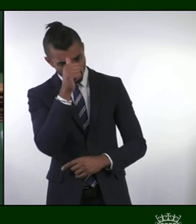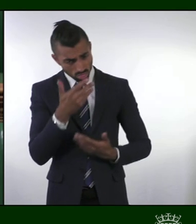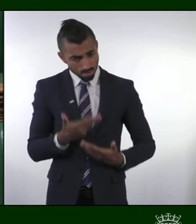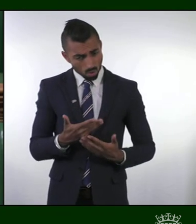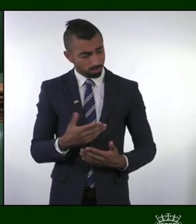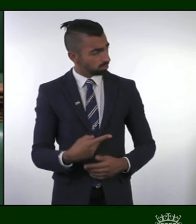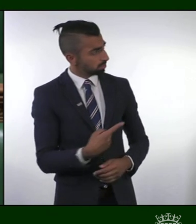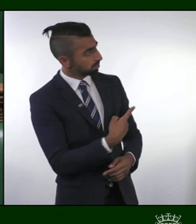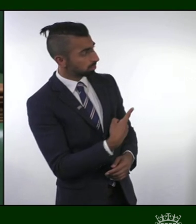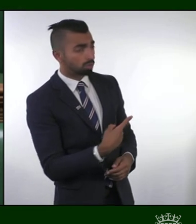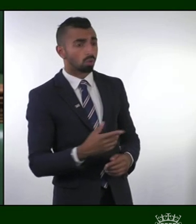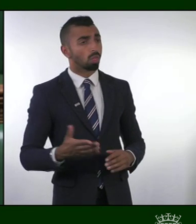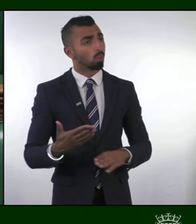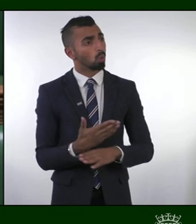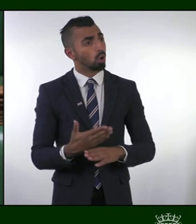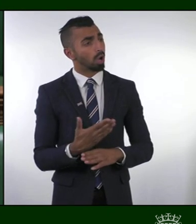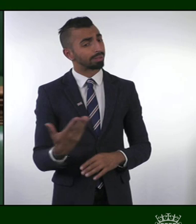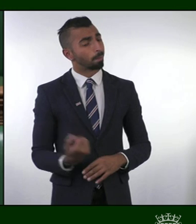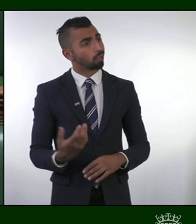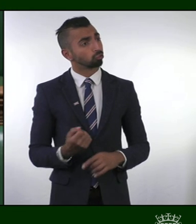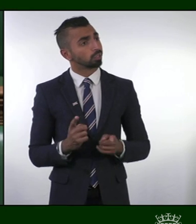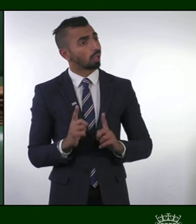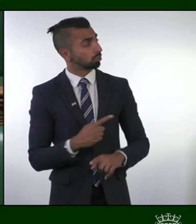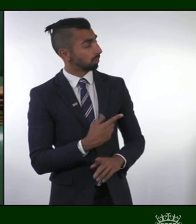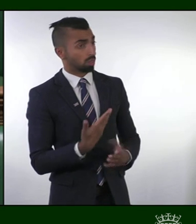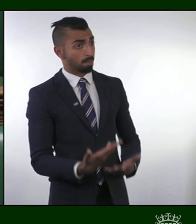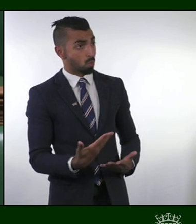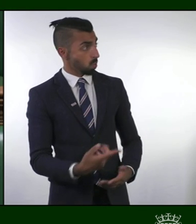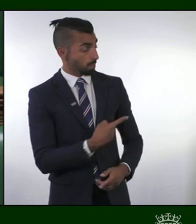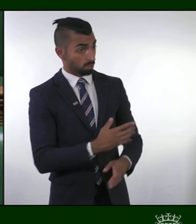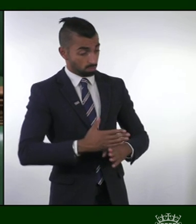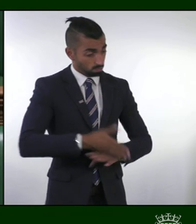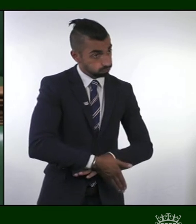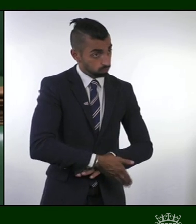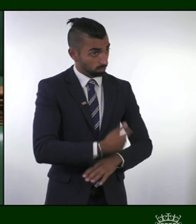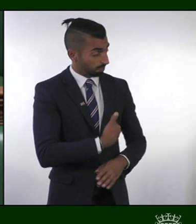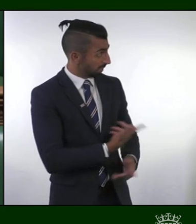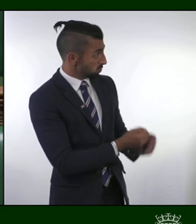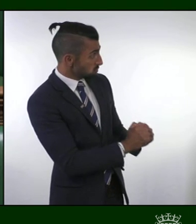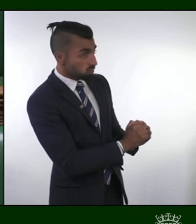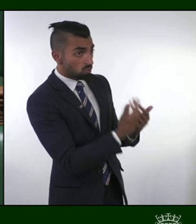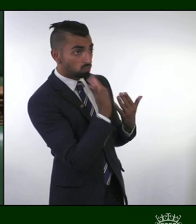Just for reference, they are doubling the number of work coaches and doing it in record time.